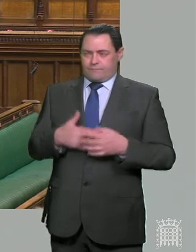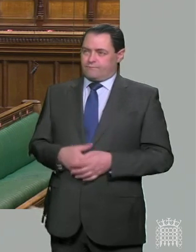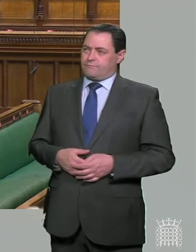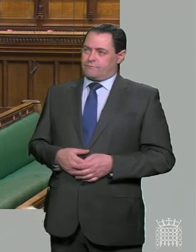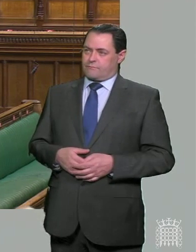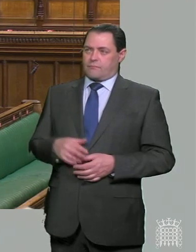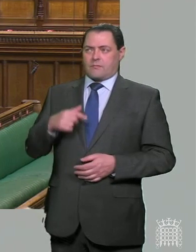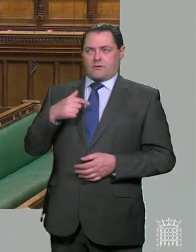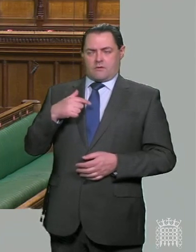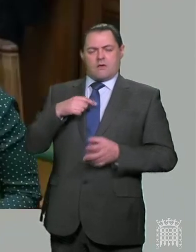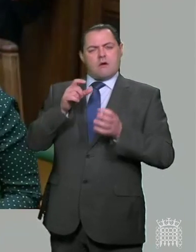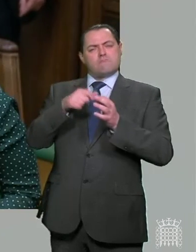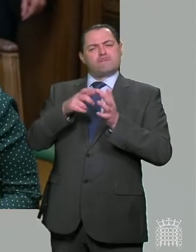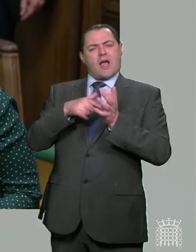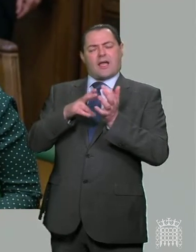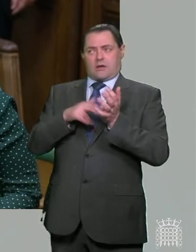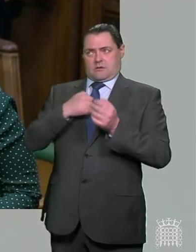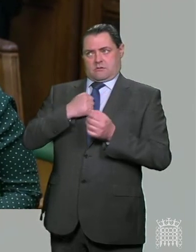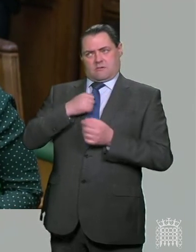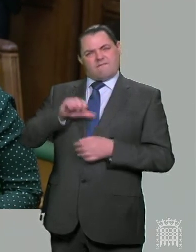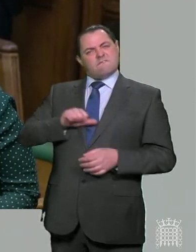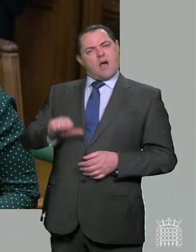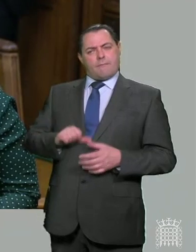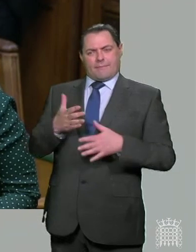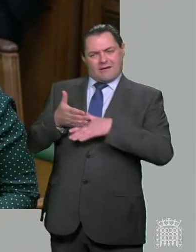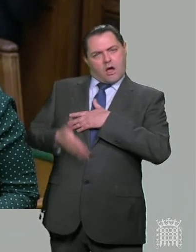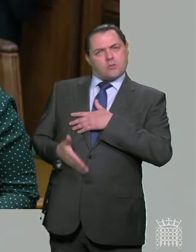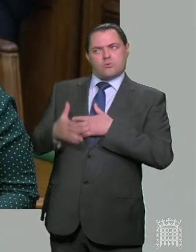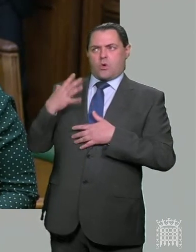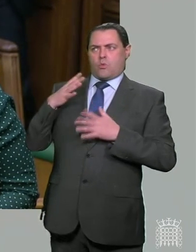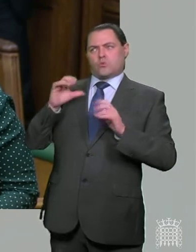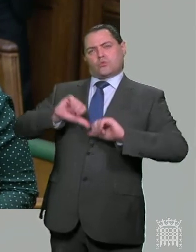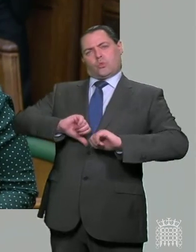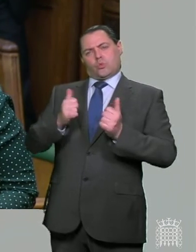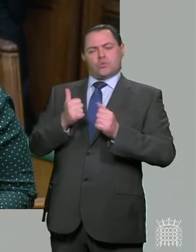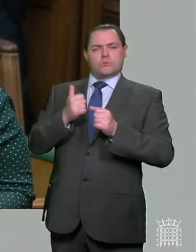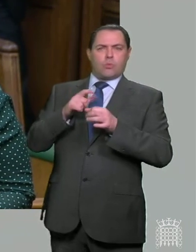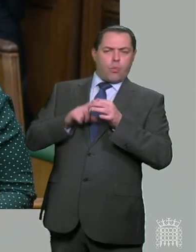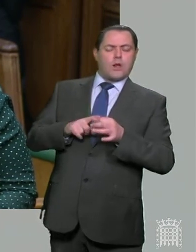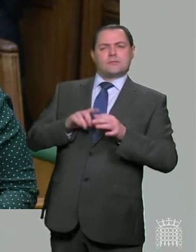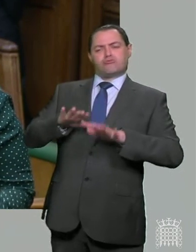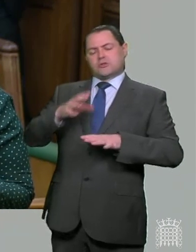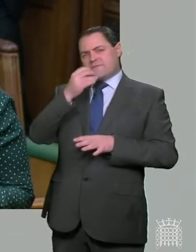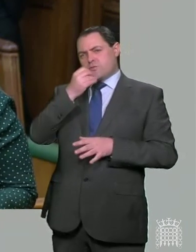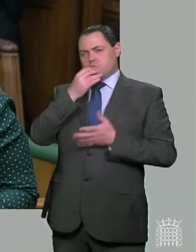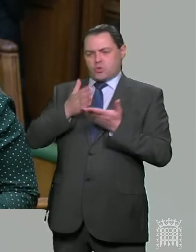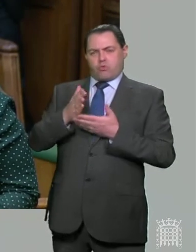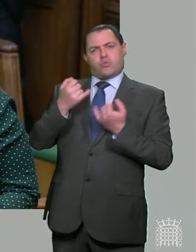Farmers in Brecon and Radnorshire have worked tirelessly to give us world-class British food throughout the pandemic.